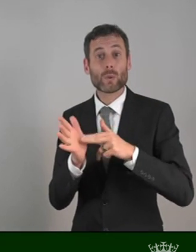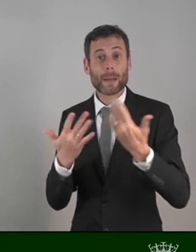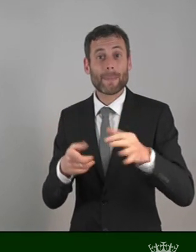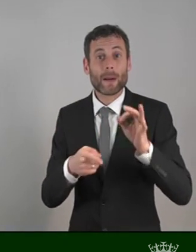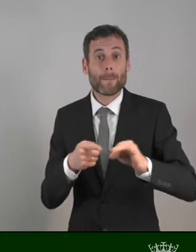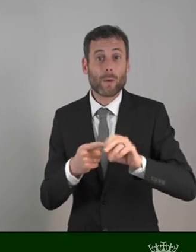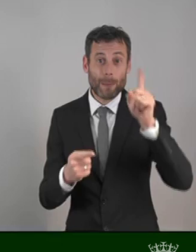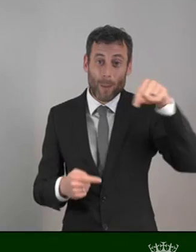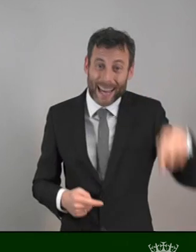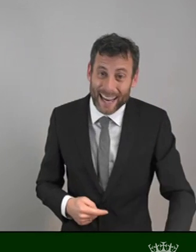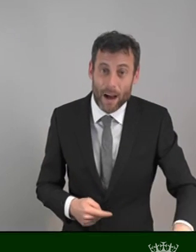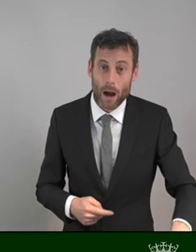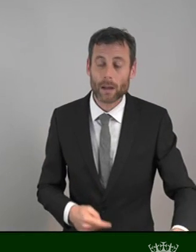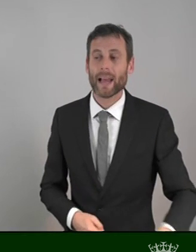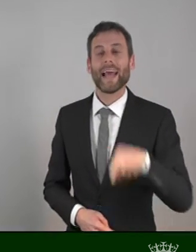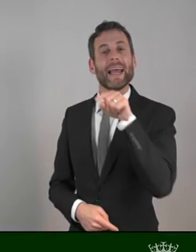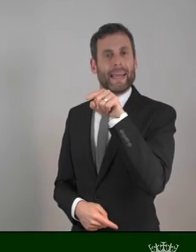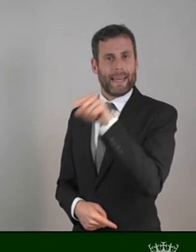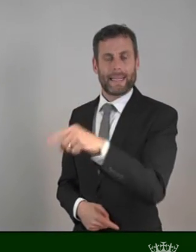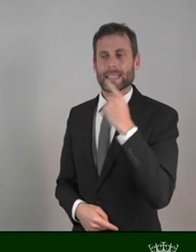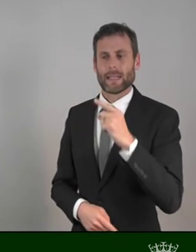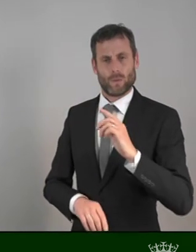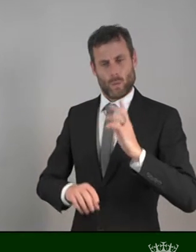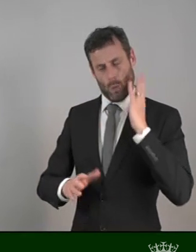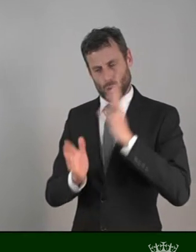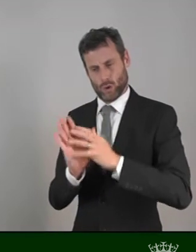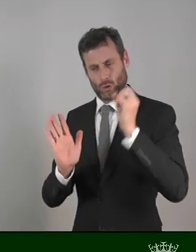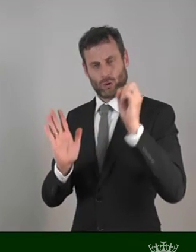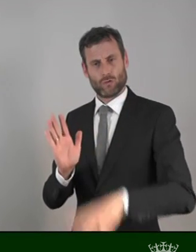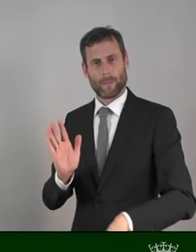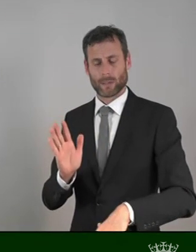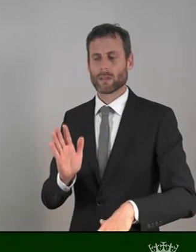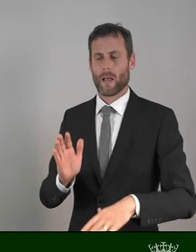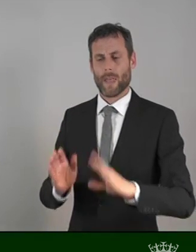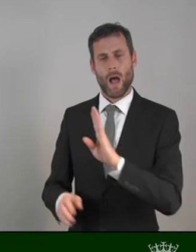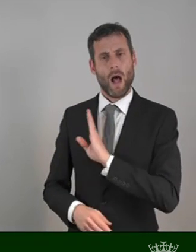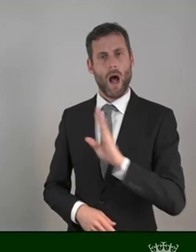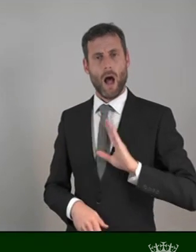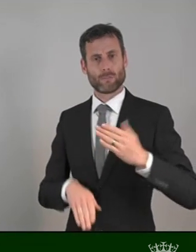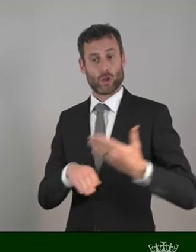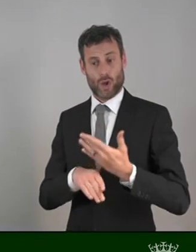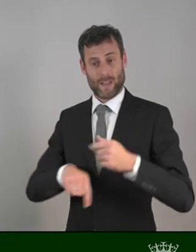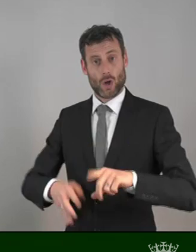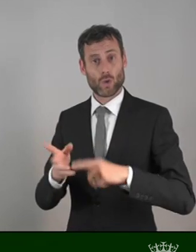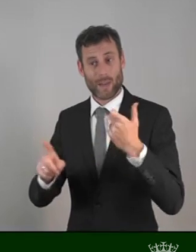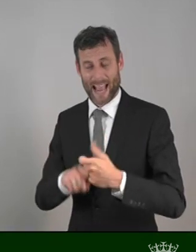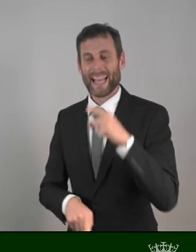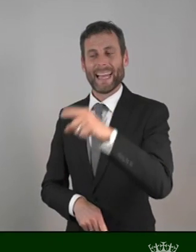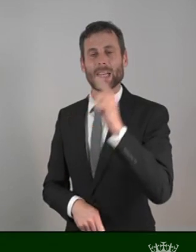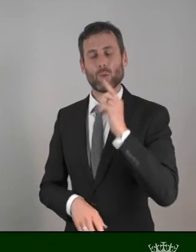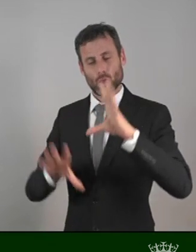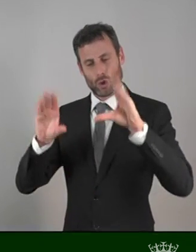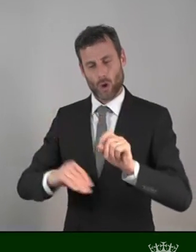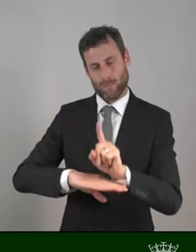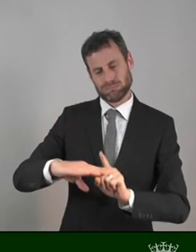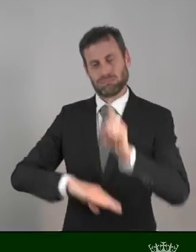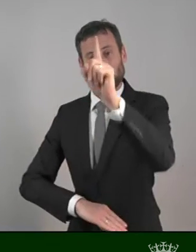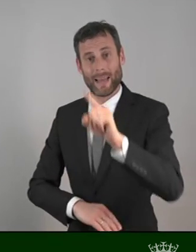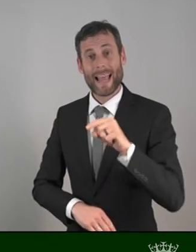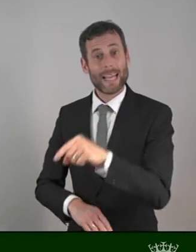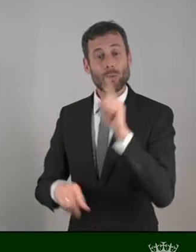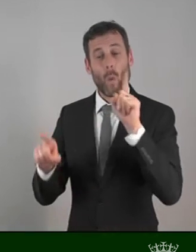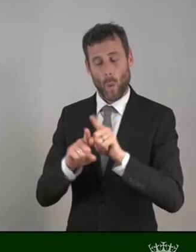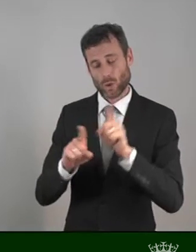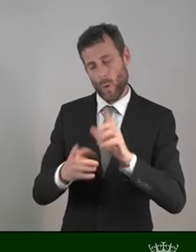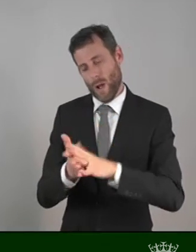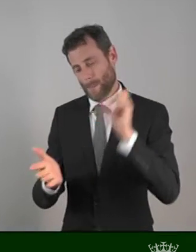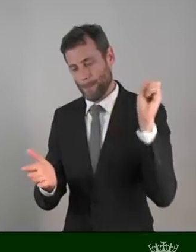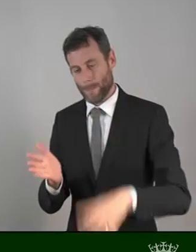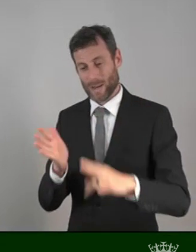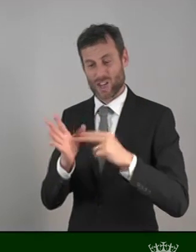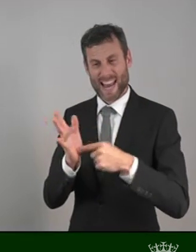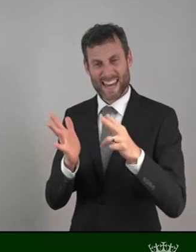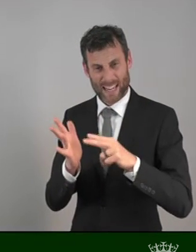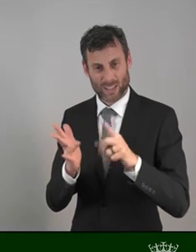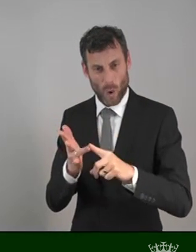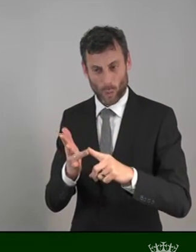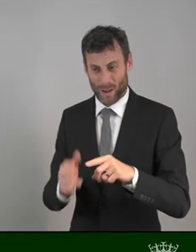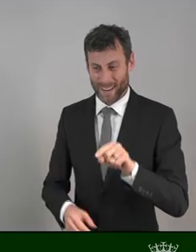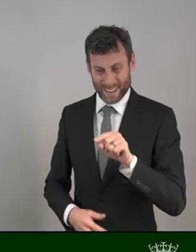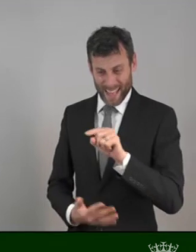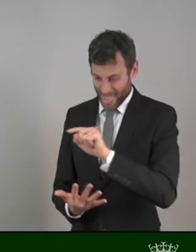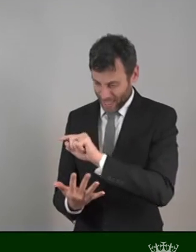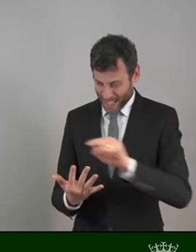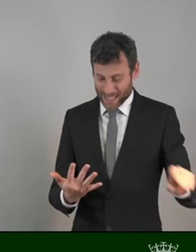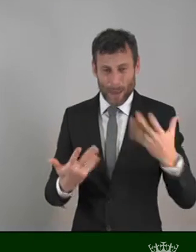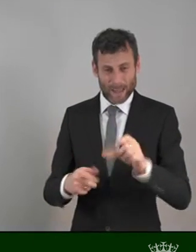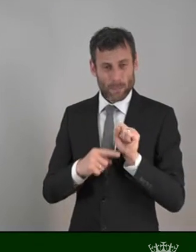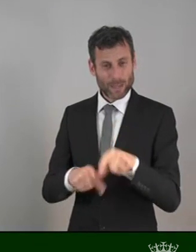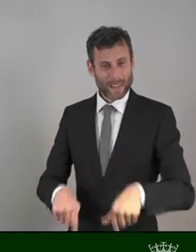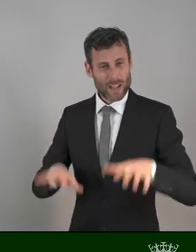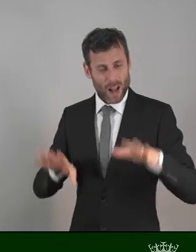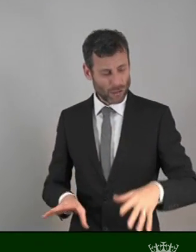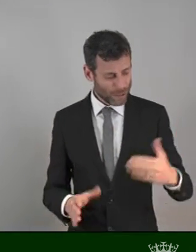has said that he would scrap the armed services of the United Kingdom, end our nuclear deterrent and abolish NATO, which has been the bulwark of our security for the past 70 years.